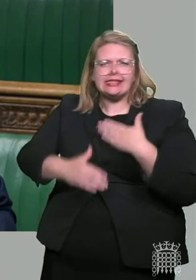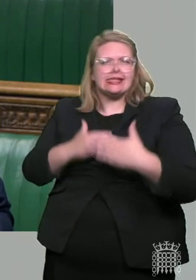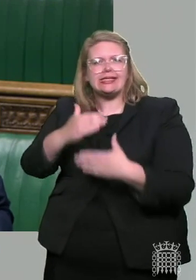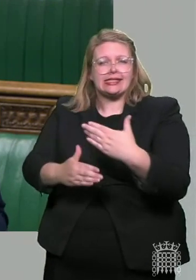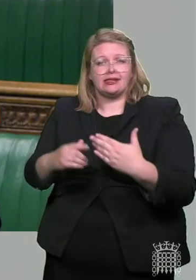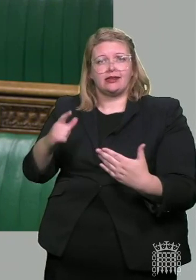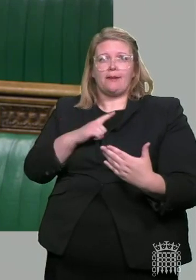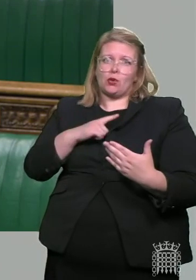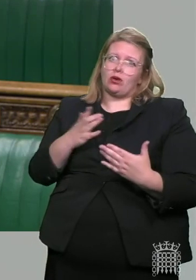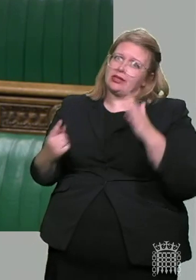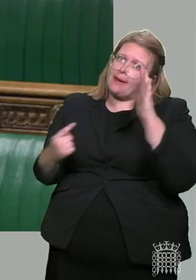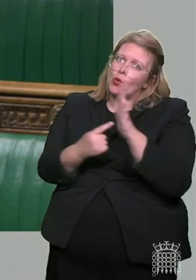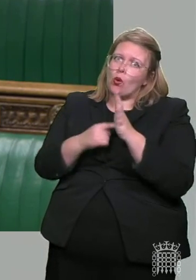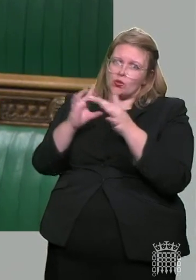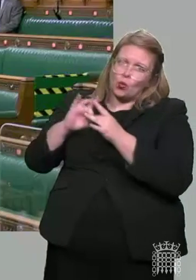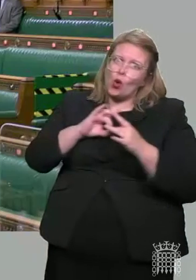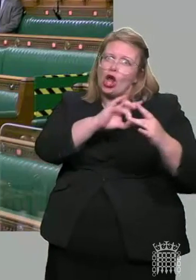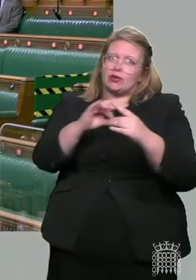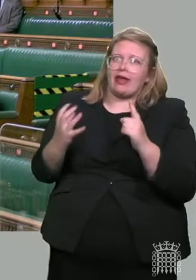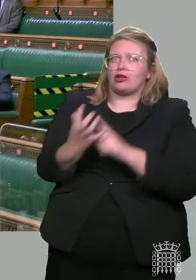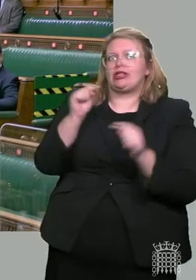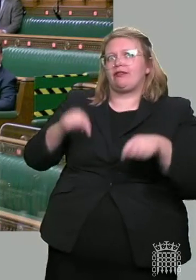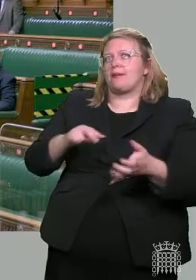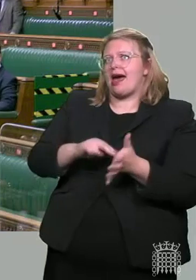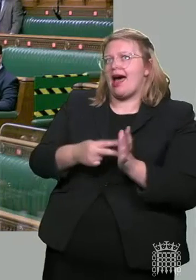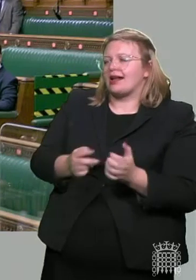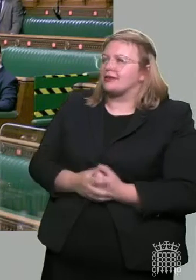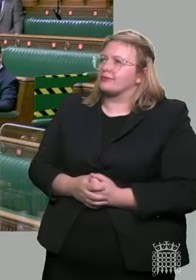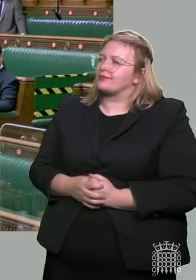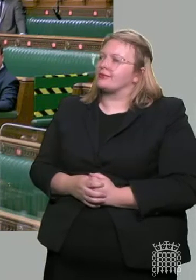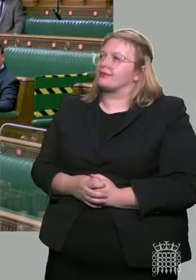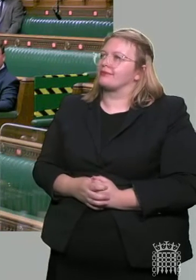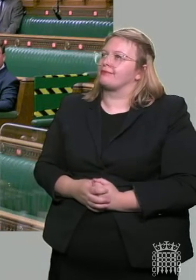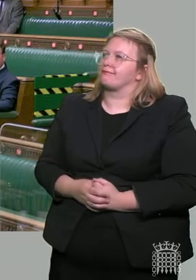After all, teamwork makes the dream work.